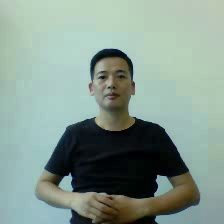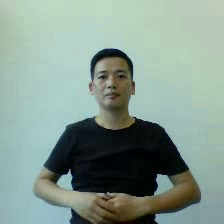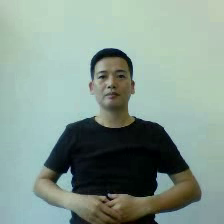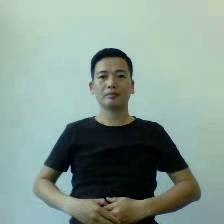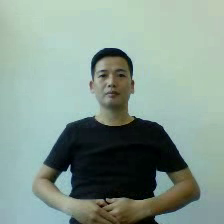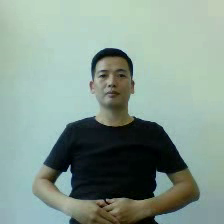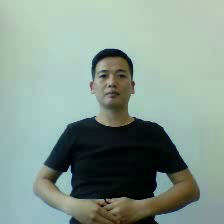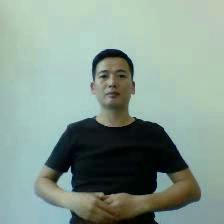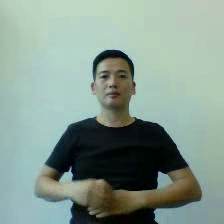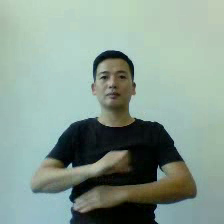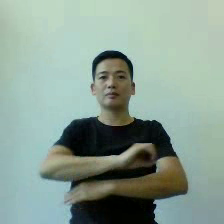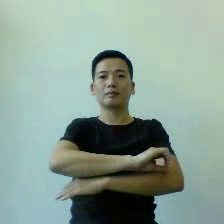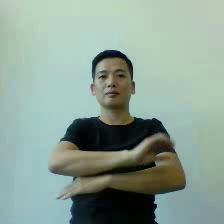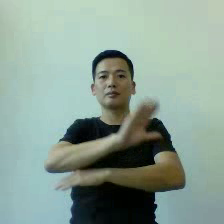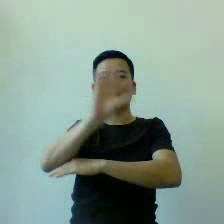Ban ngày